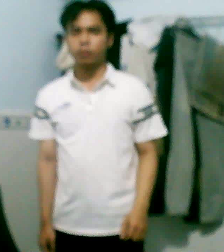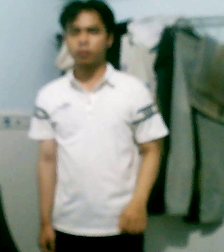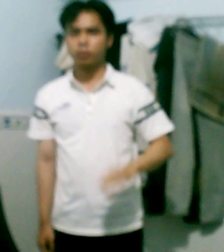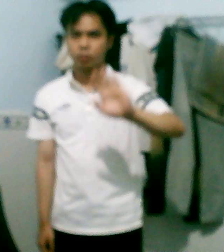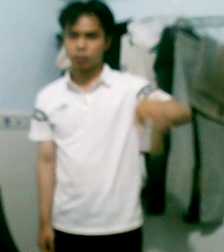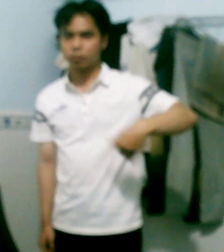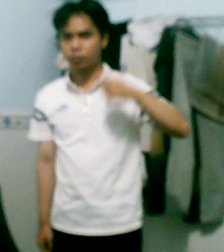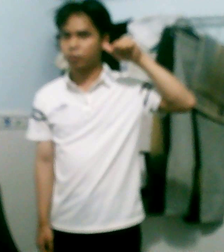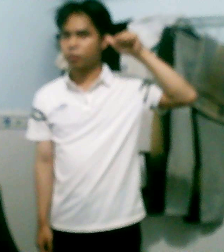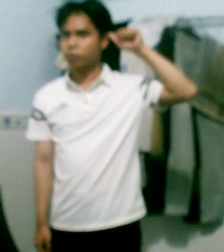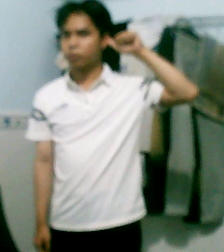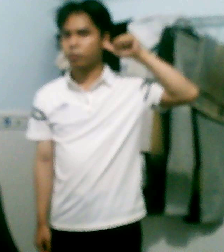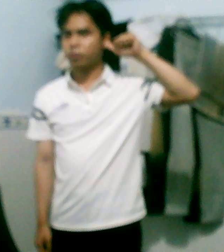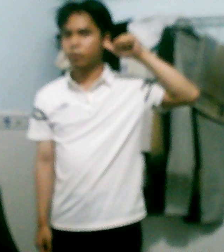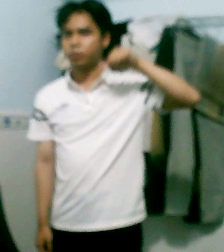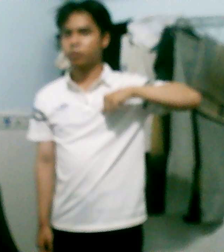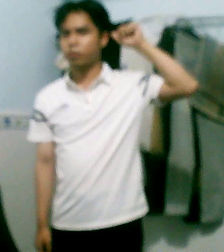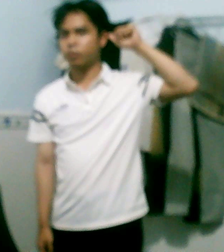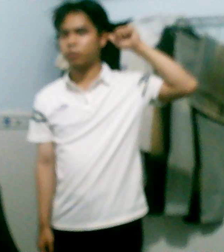thay co